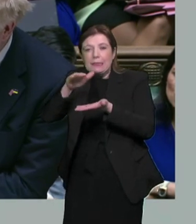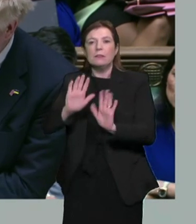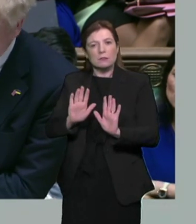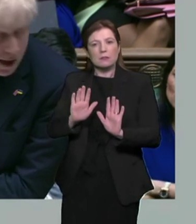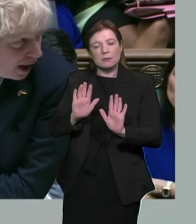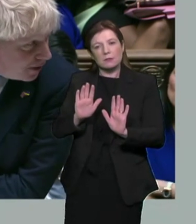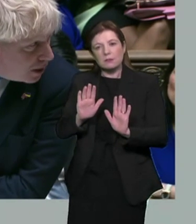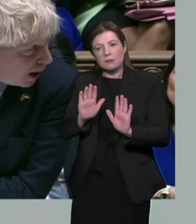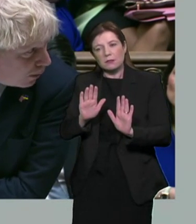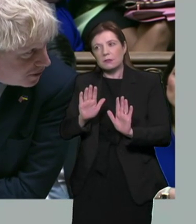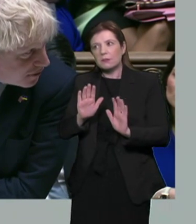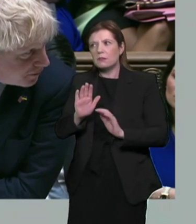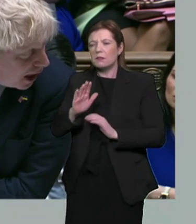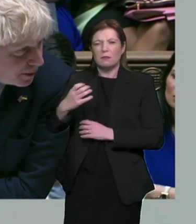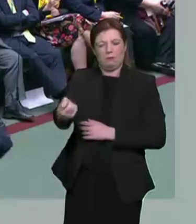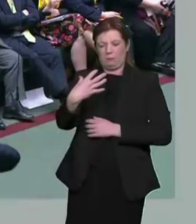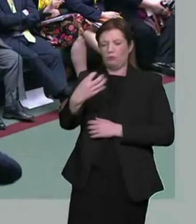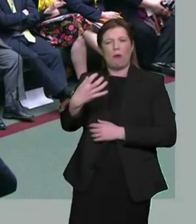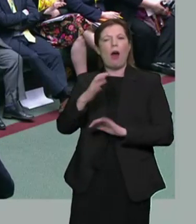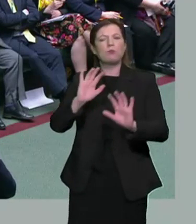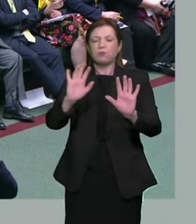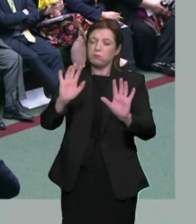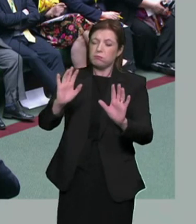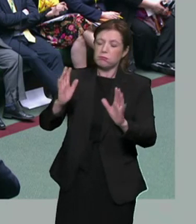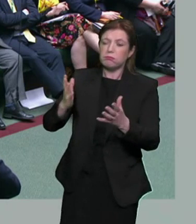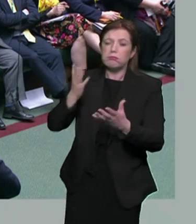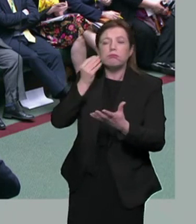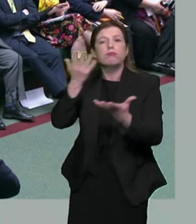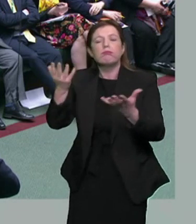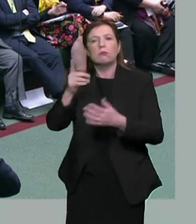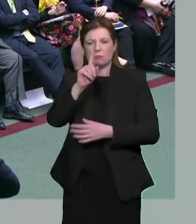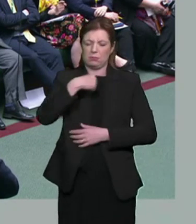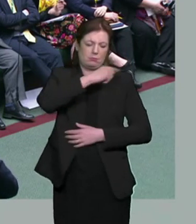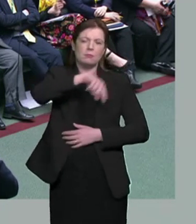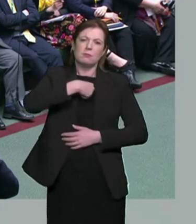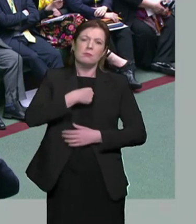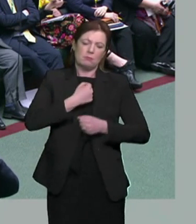I do not know quite what Members are shouting out, but we want to do more.